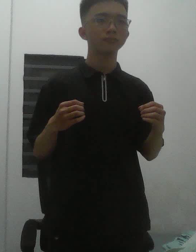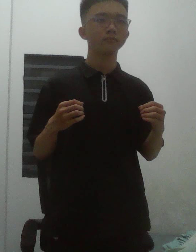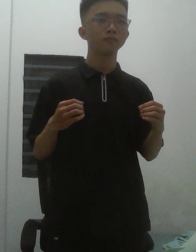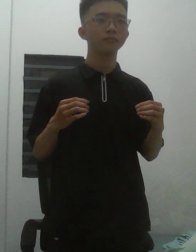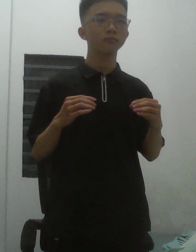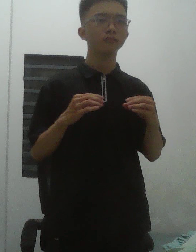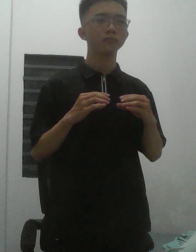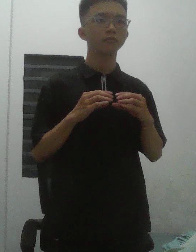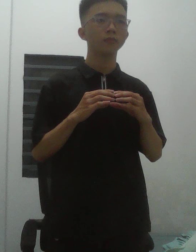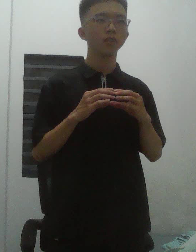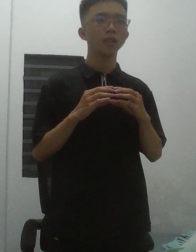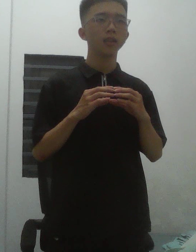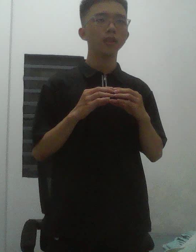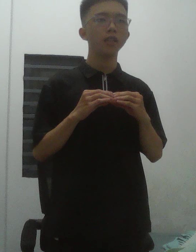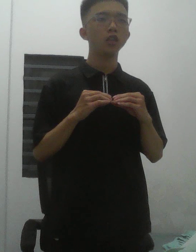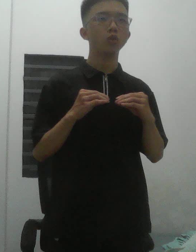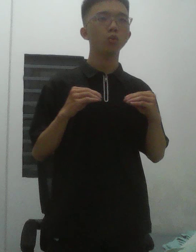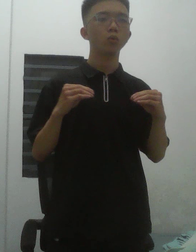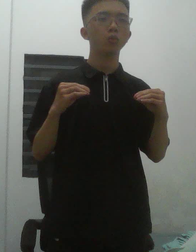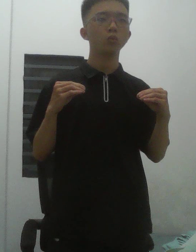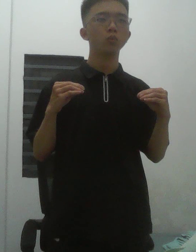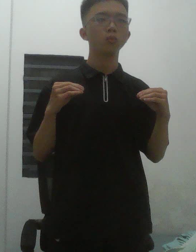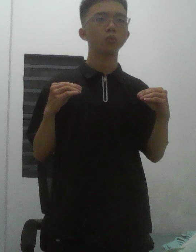nhieu